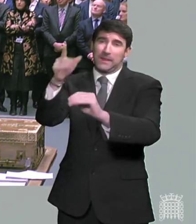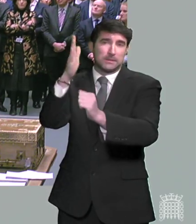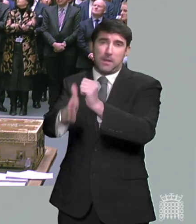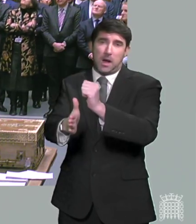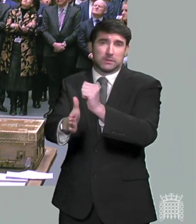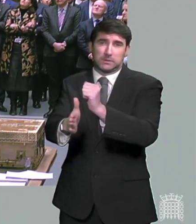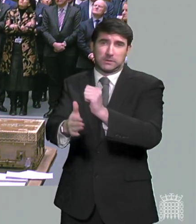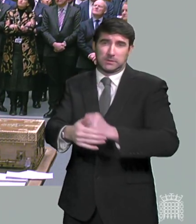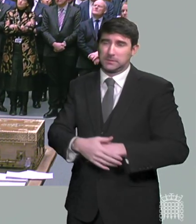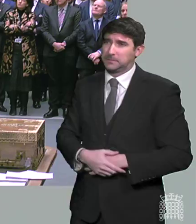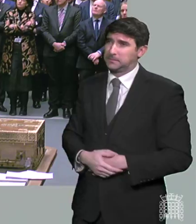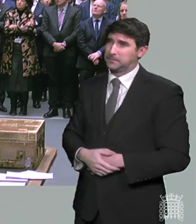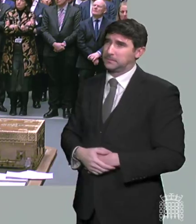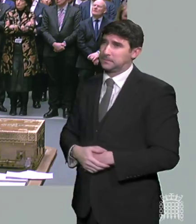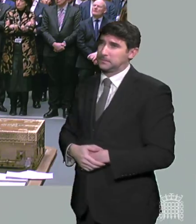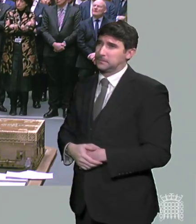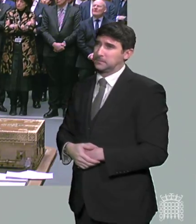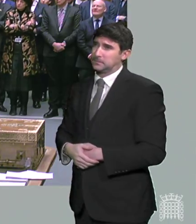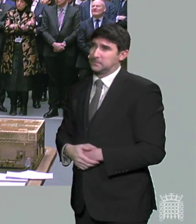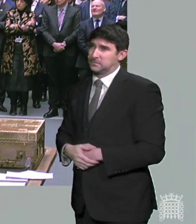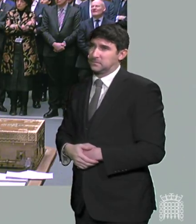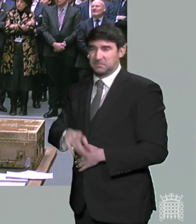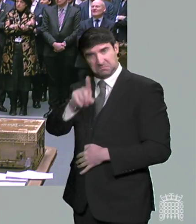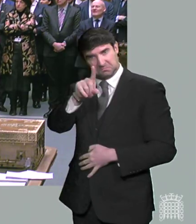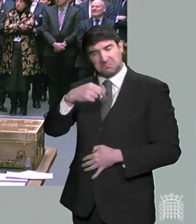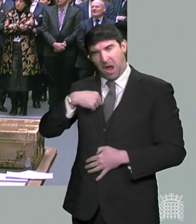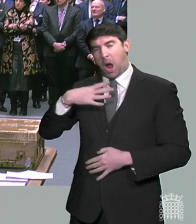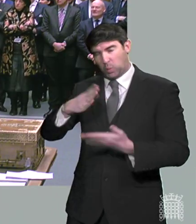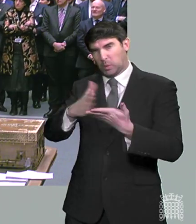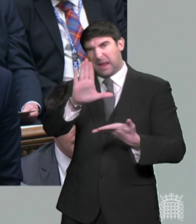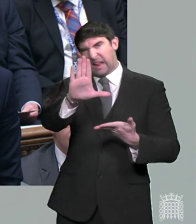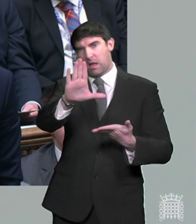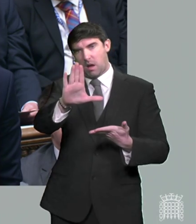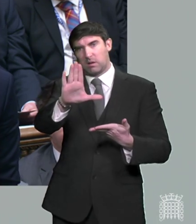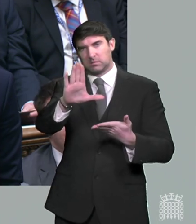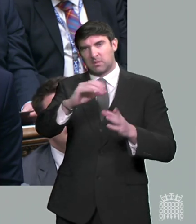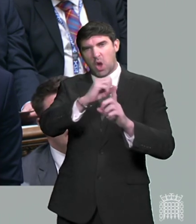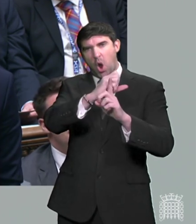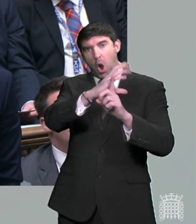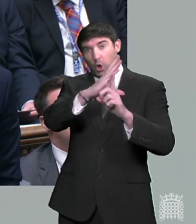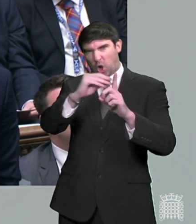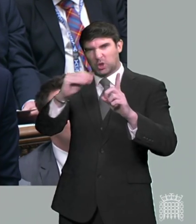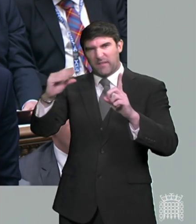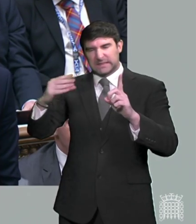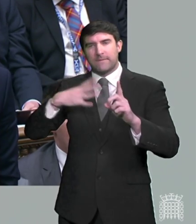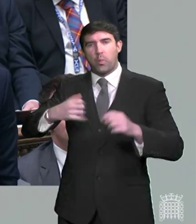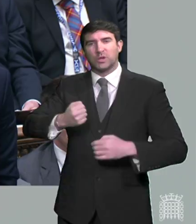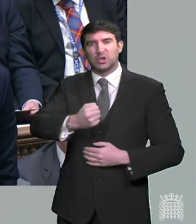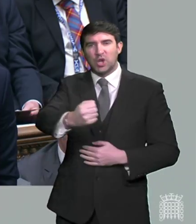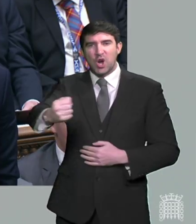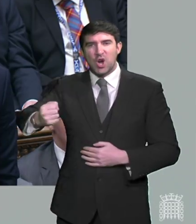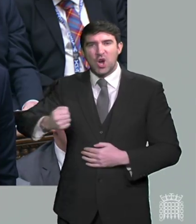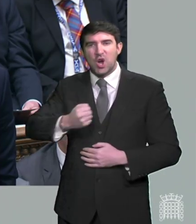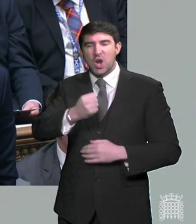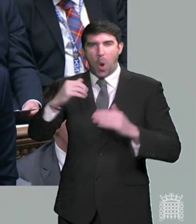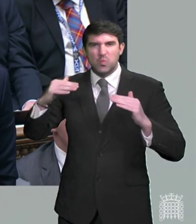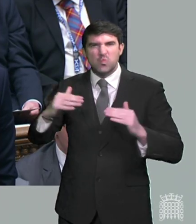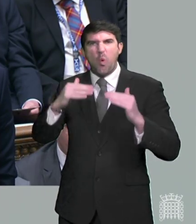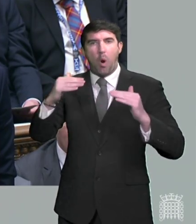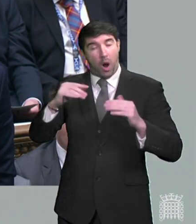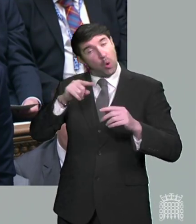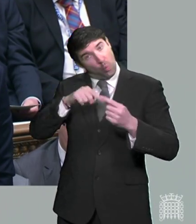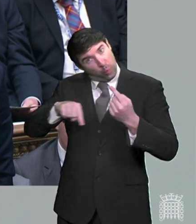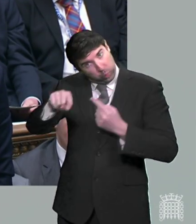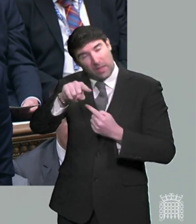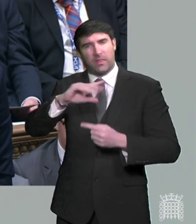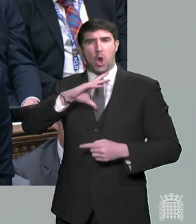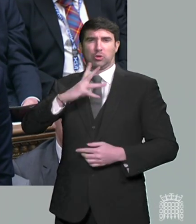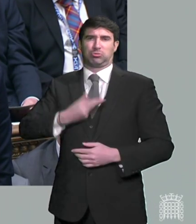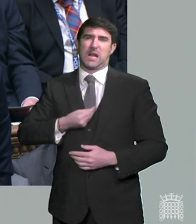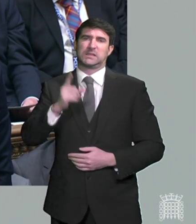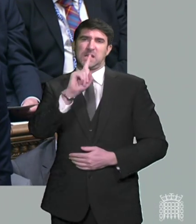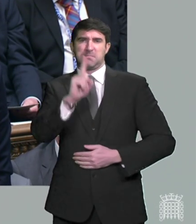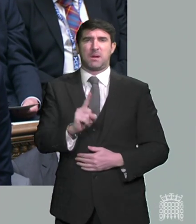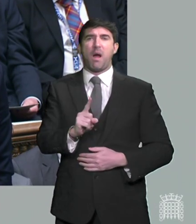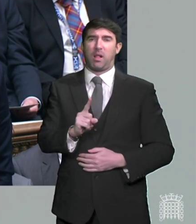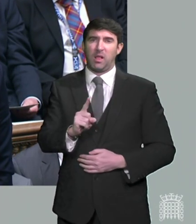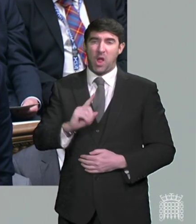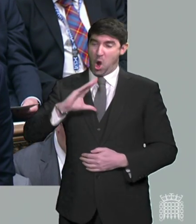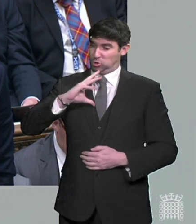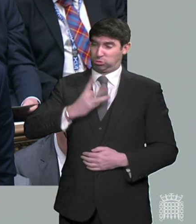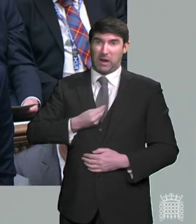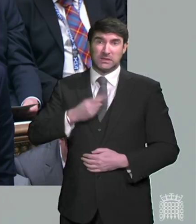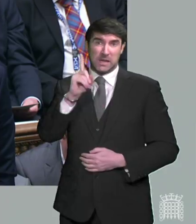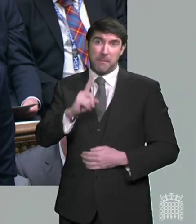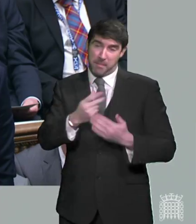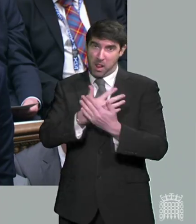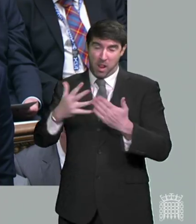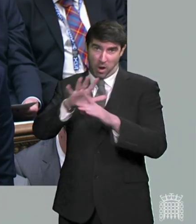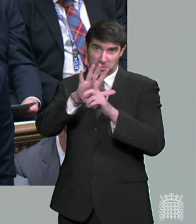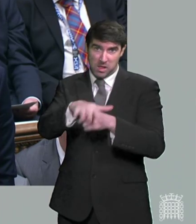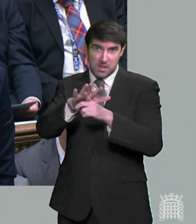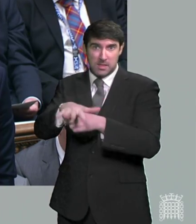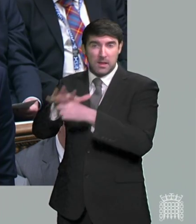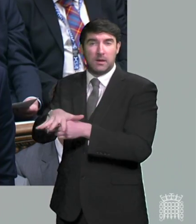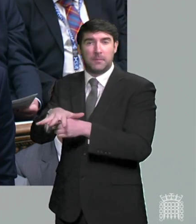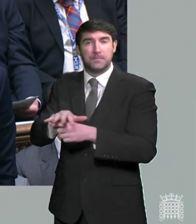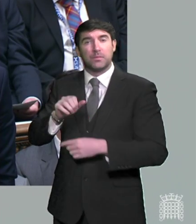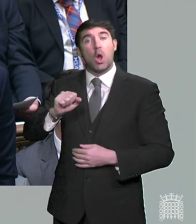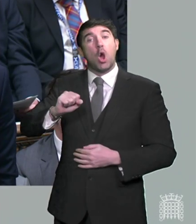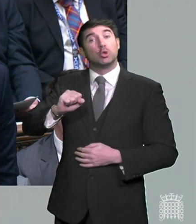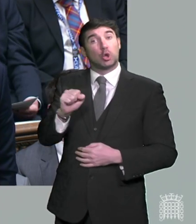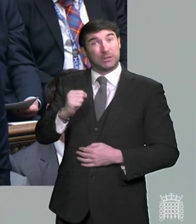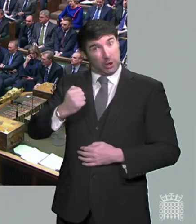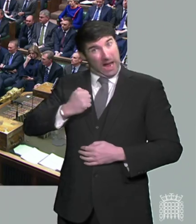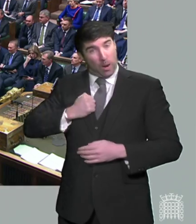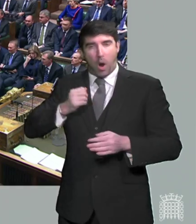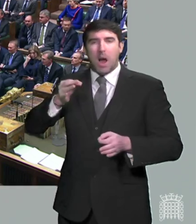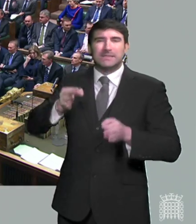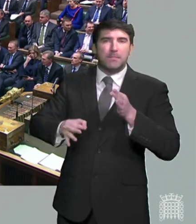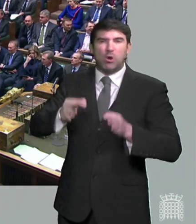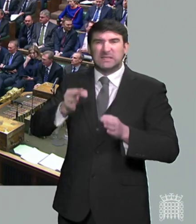Let me be crystal clear— This is the Conservative party seeking to stoke a culture war against some of the most marginalised people in society, and Scotland’s democracy is simply collateral damage.